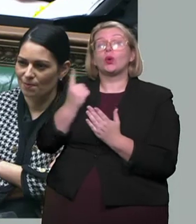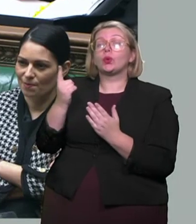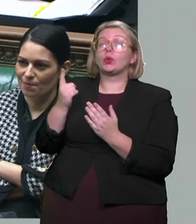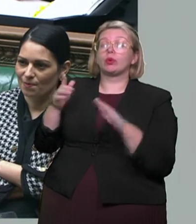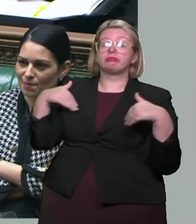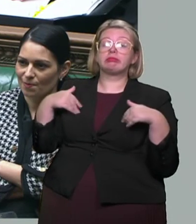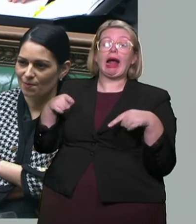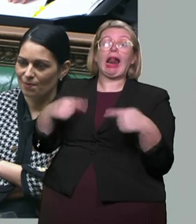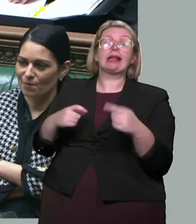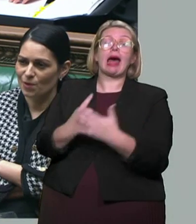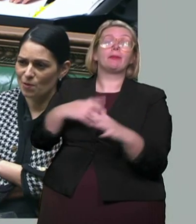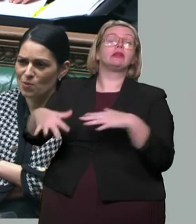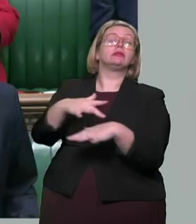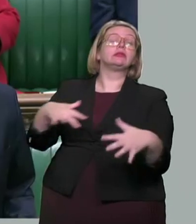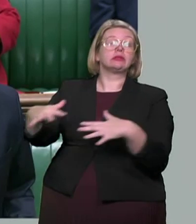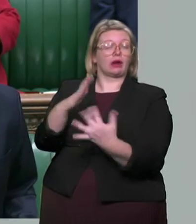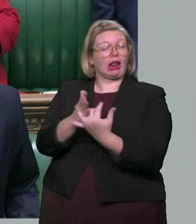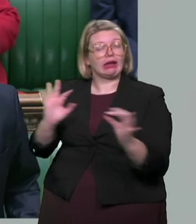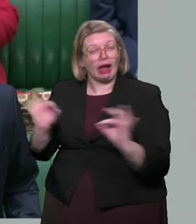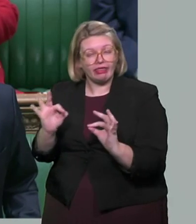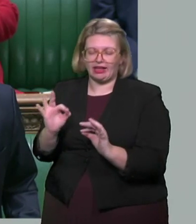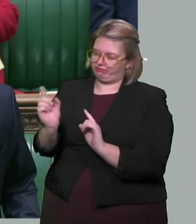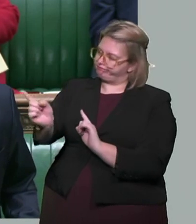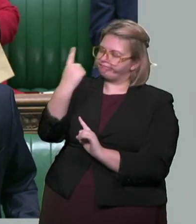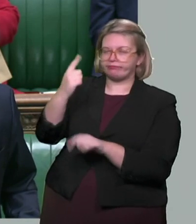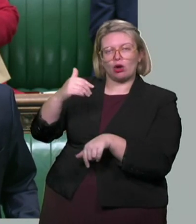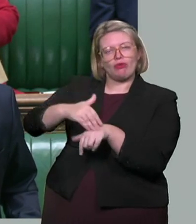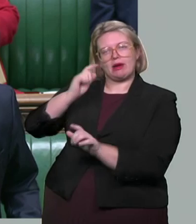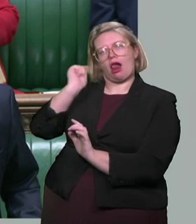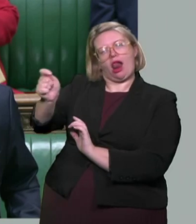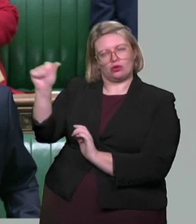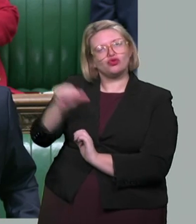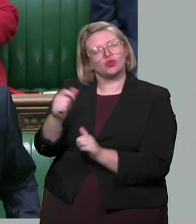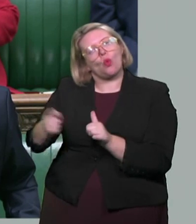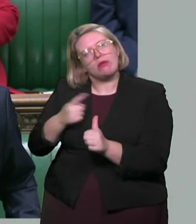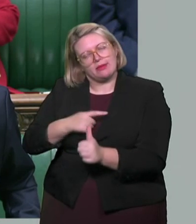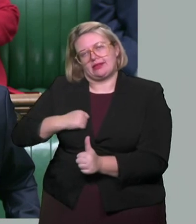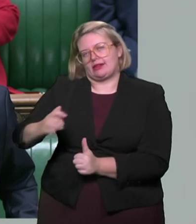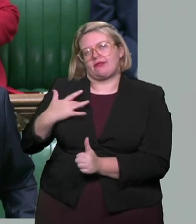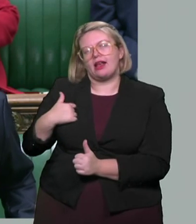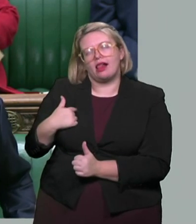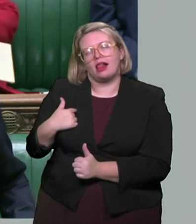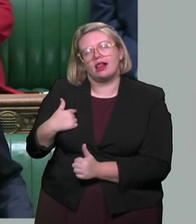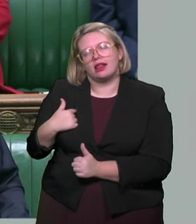If we are making progress on that, then we are beginning to address some of the issues that were identified across the House on Monday.